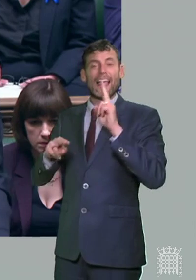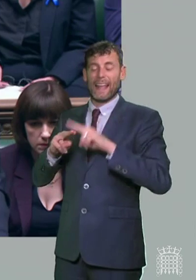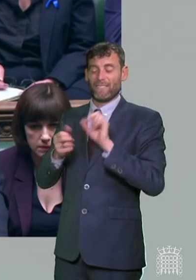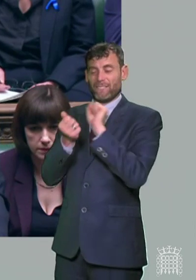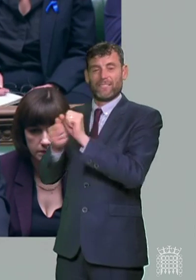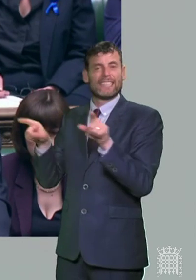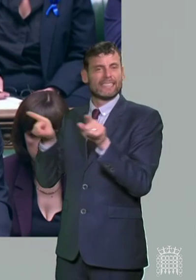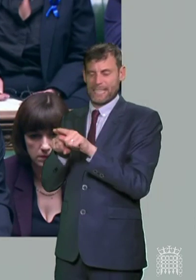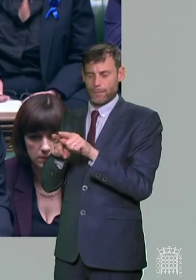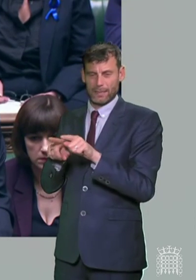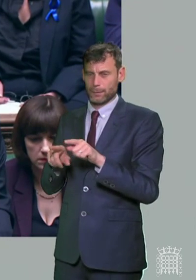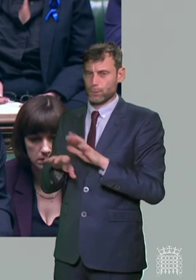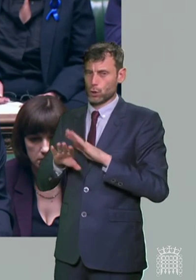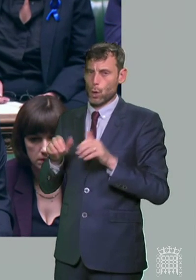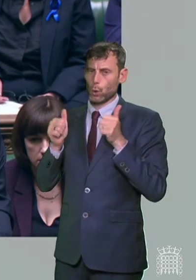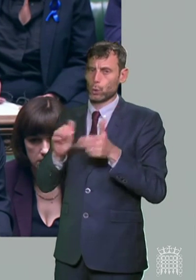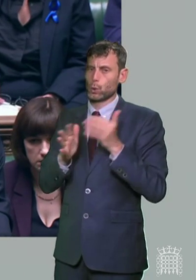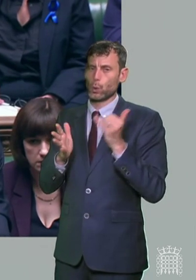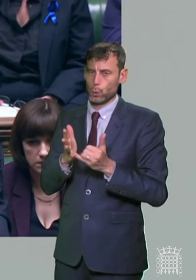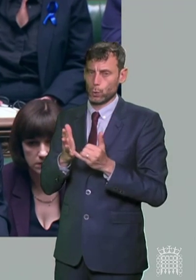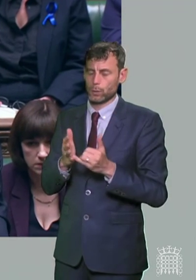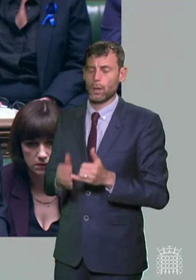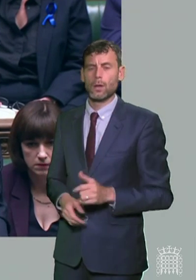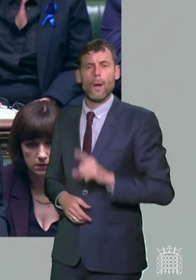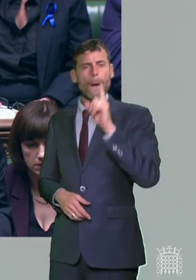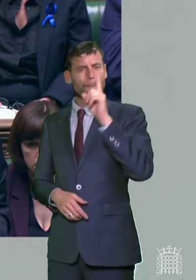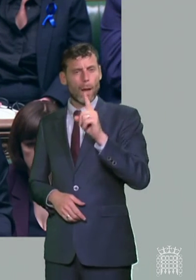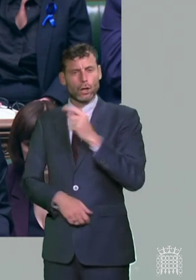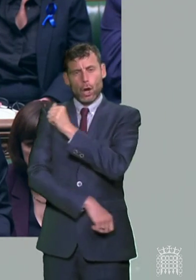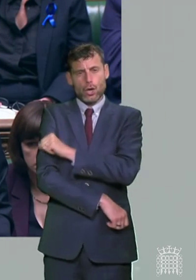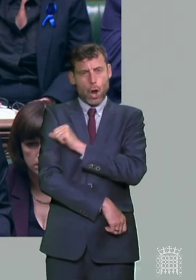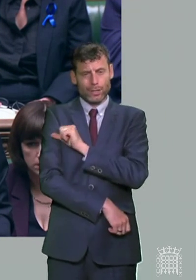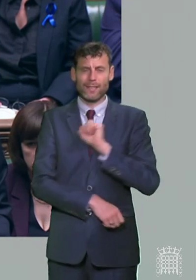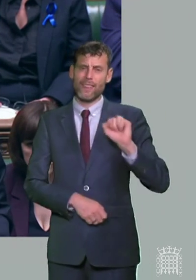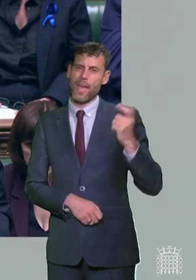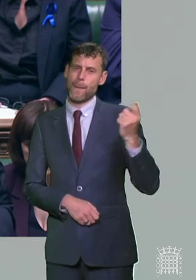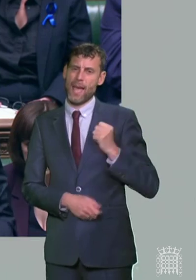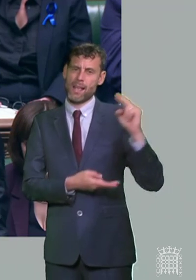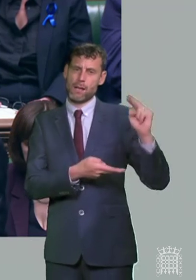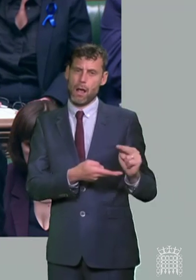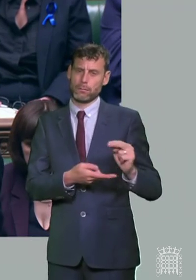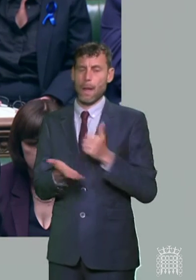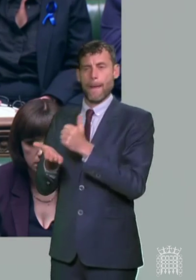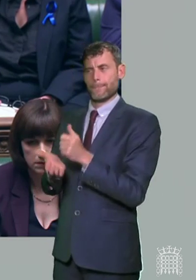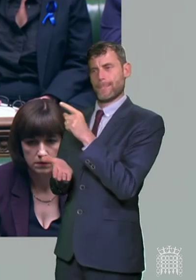Pay rises for city bankers, pay cuts for district nurses—that is the new approach.